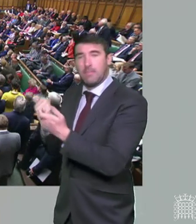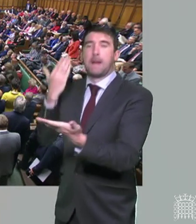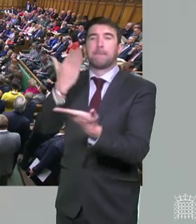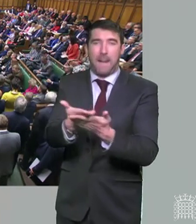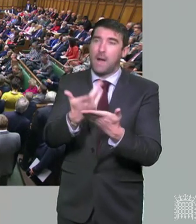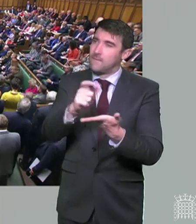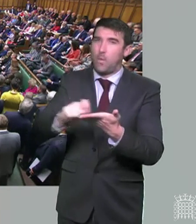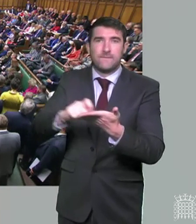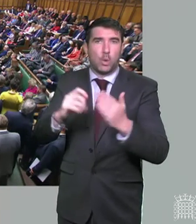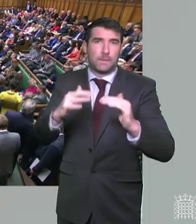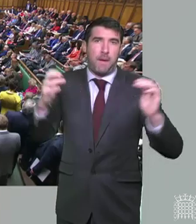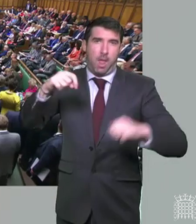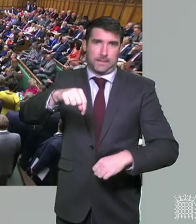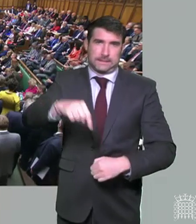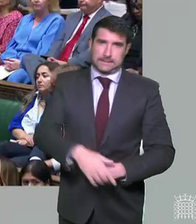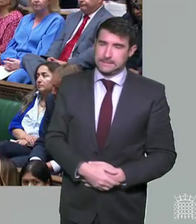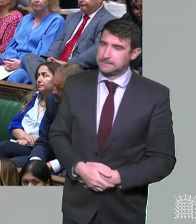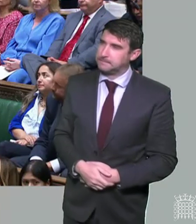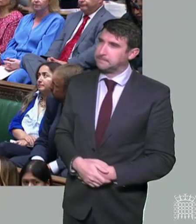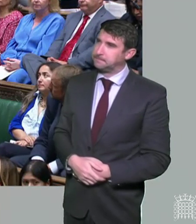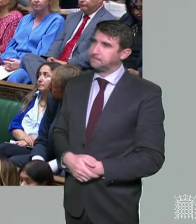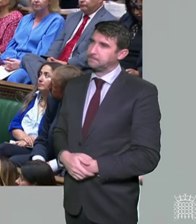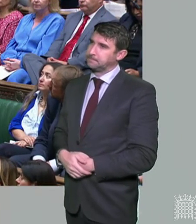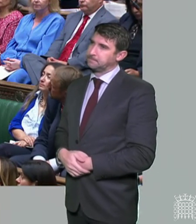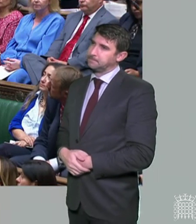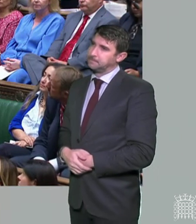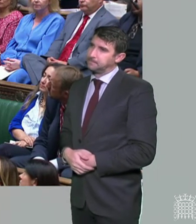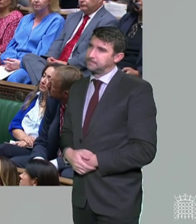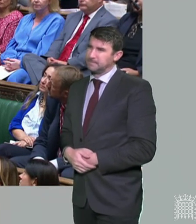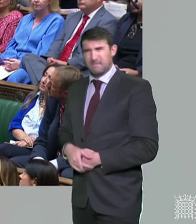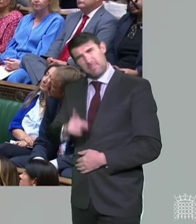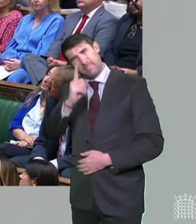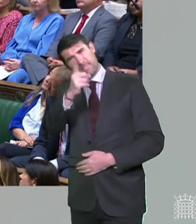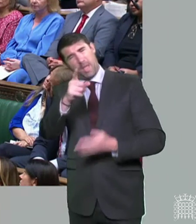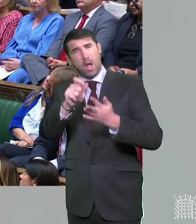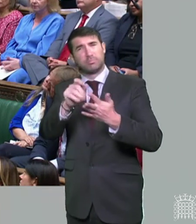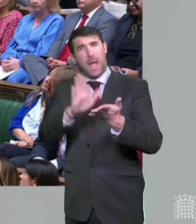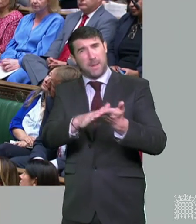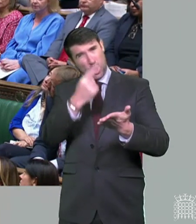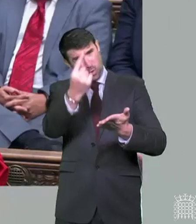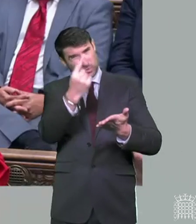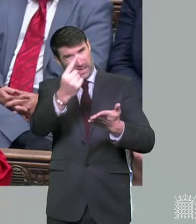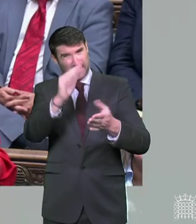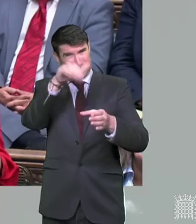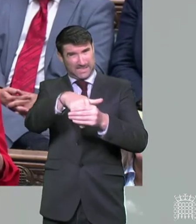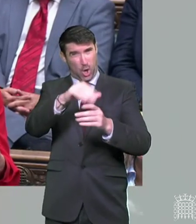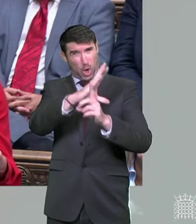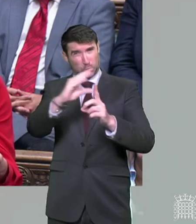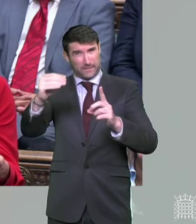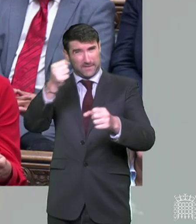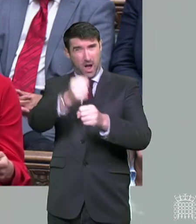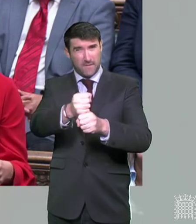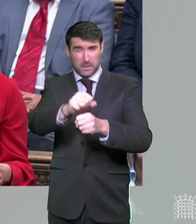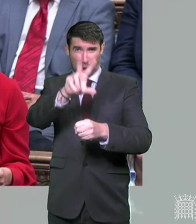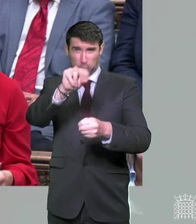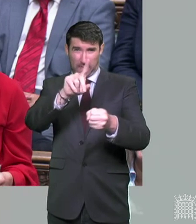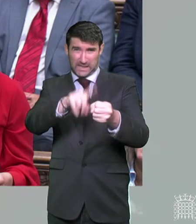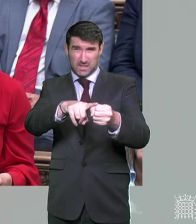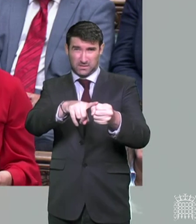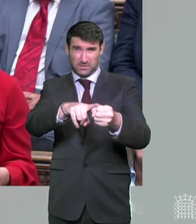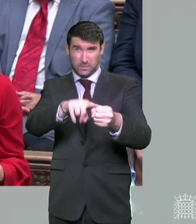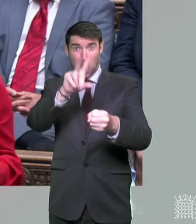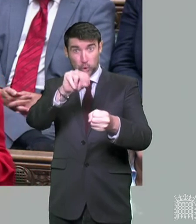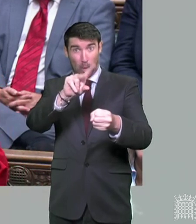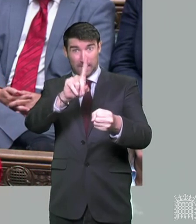The Prime Minister has been part of a Government who for the past 12 years have been systematically letting down the most vulnerable children in the country.